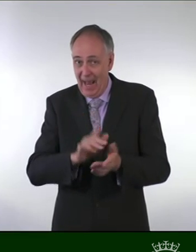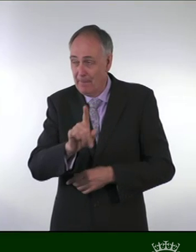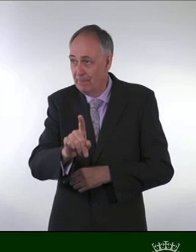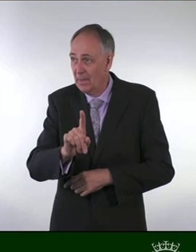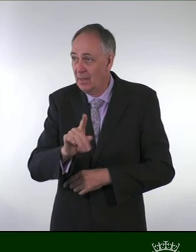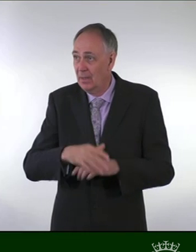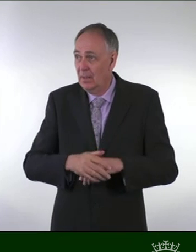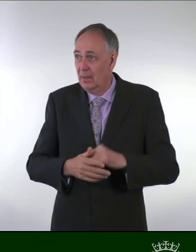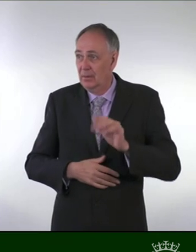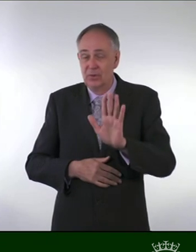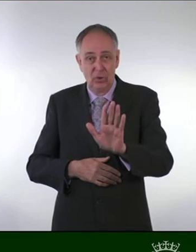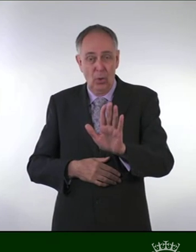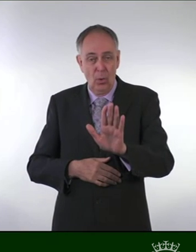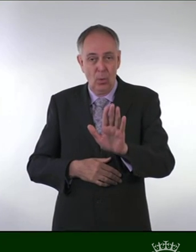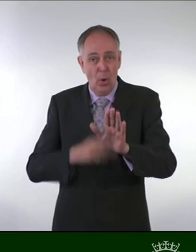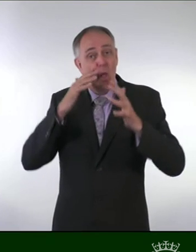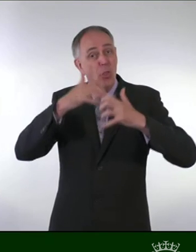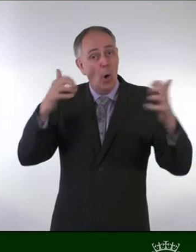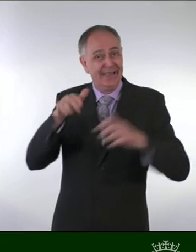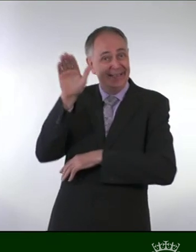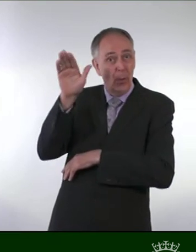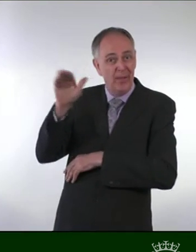The audience is not that way, it is this way.